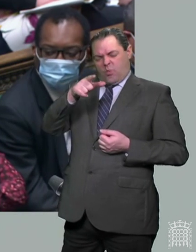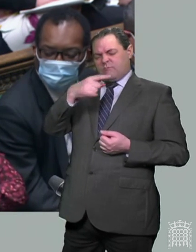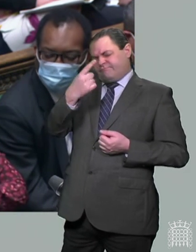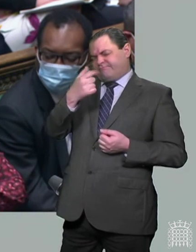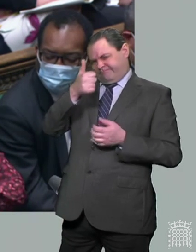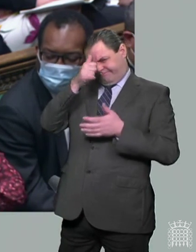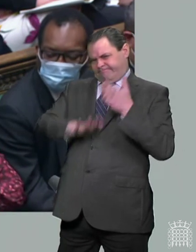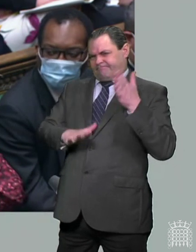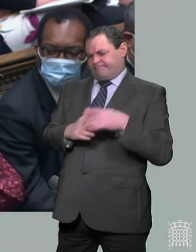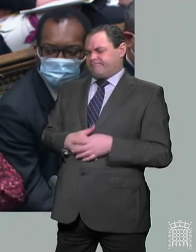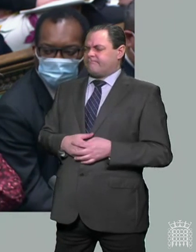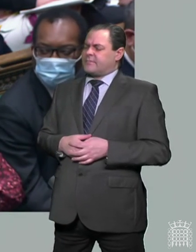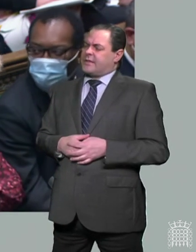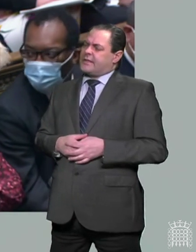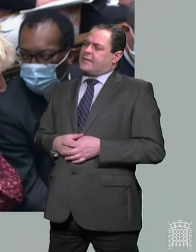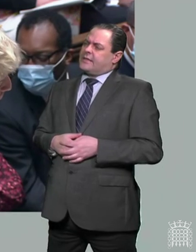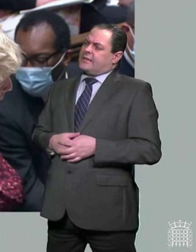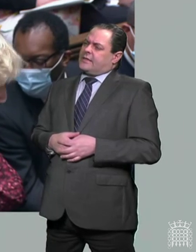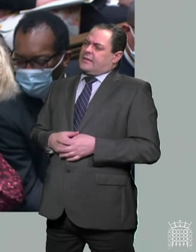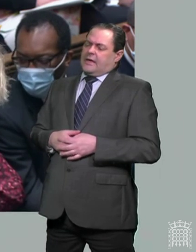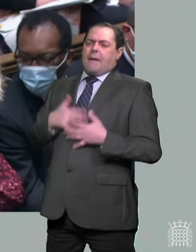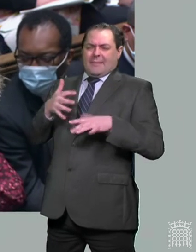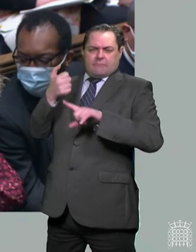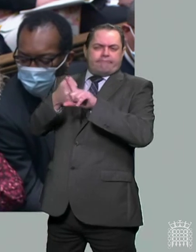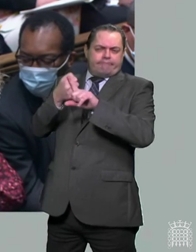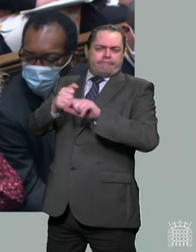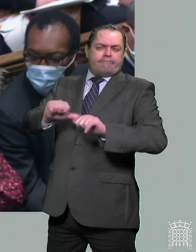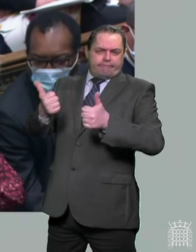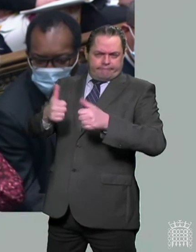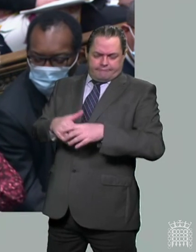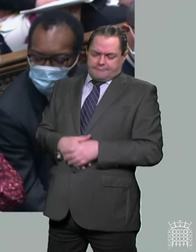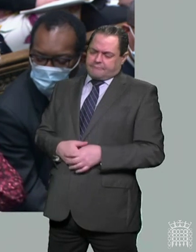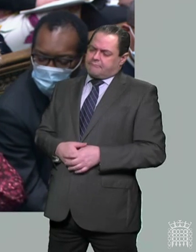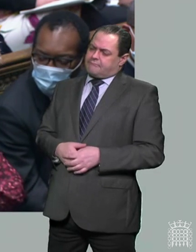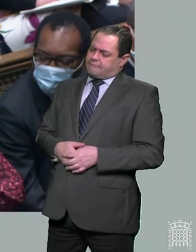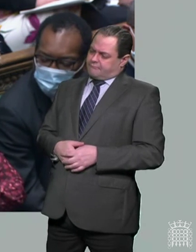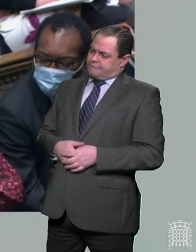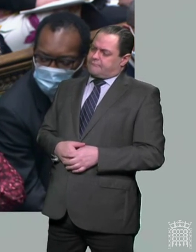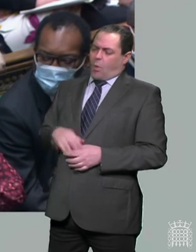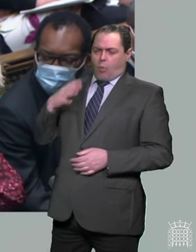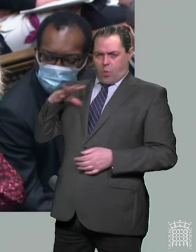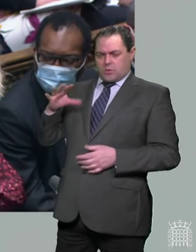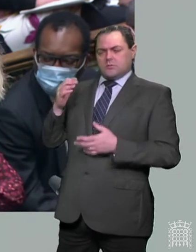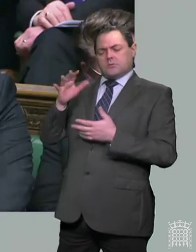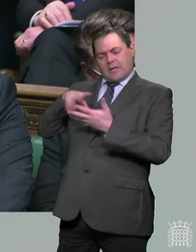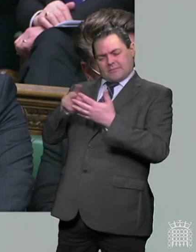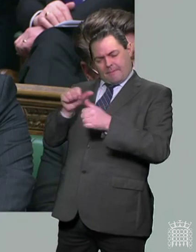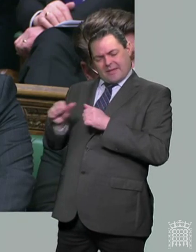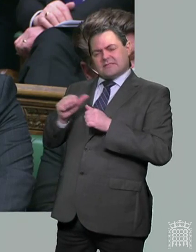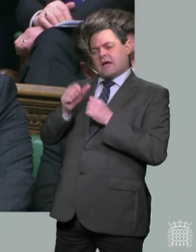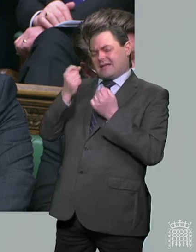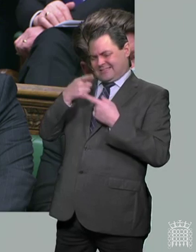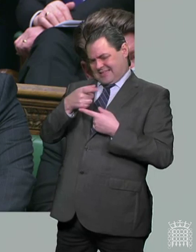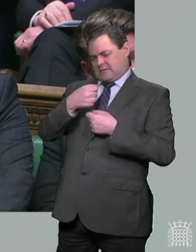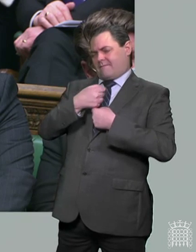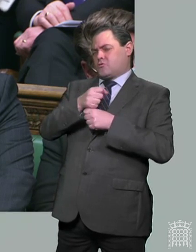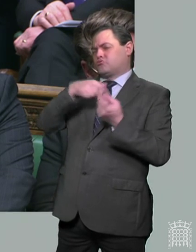He is an expert in the subject and has lobbied very effectively for his constituents and reflected their frustrations.